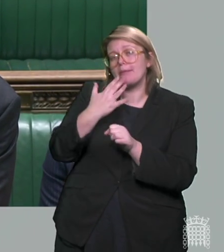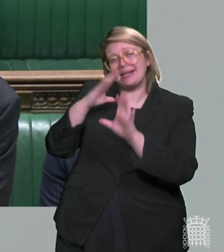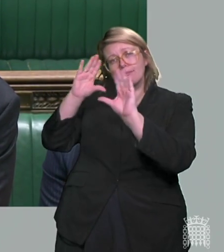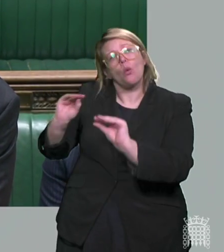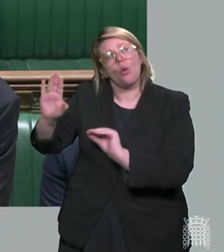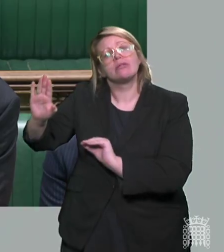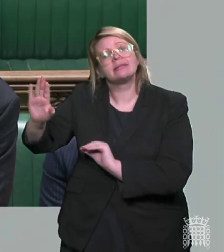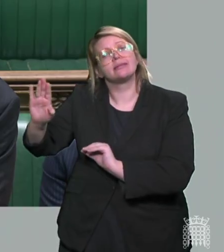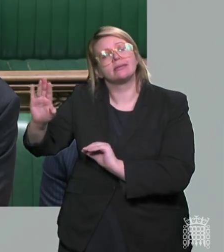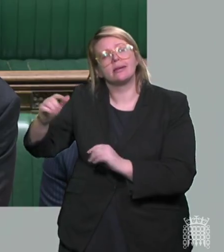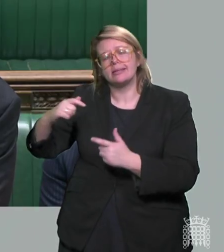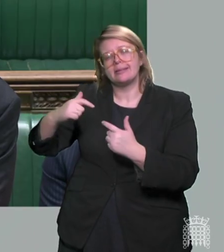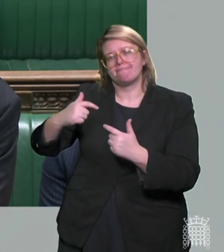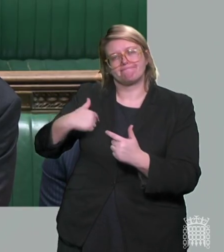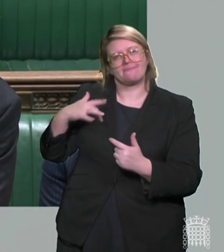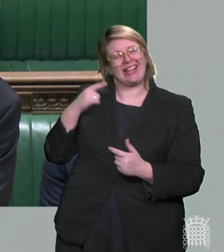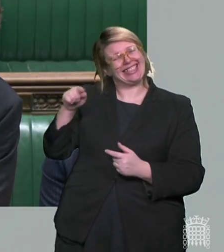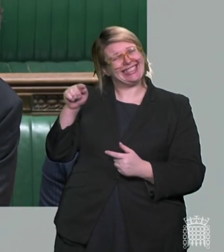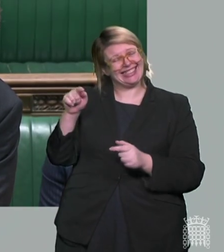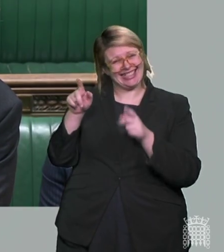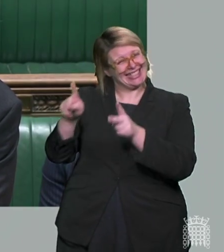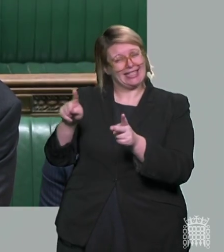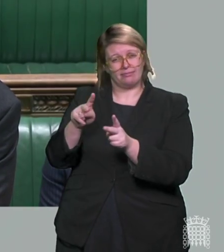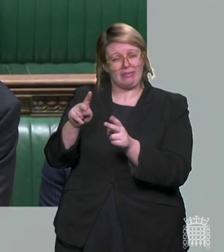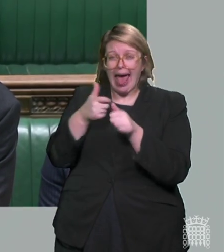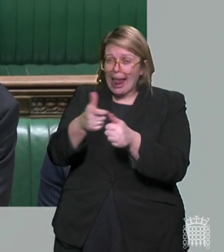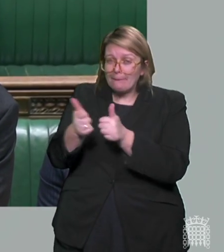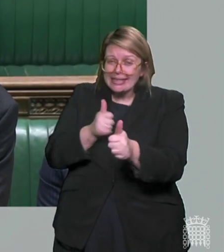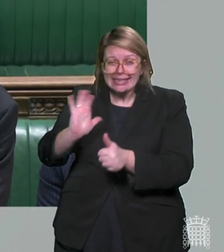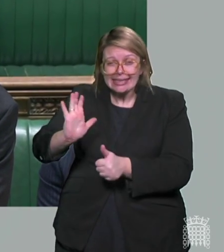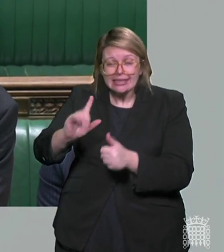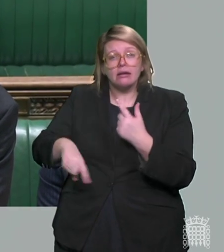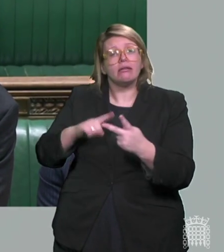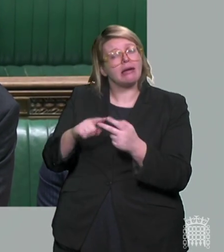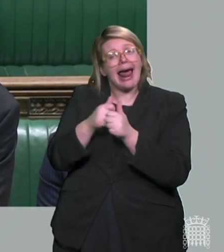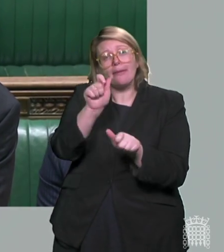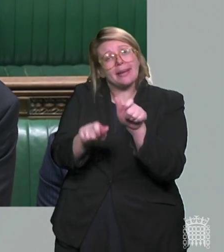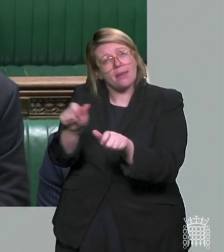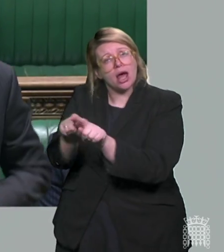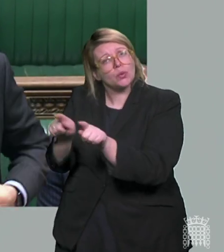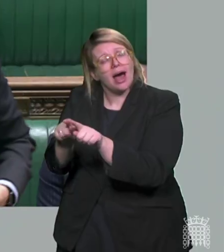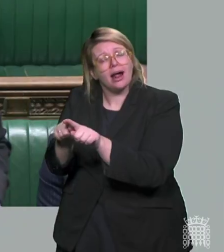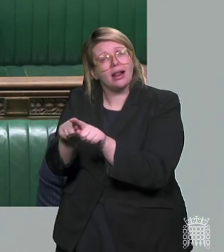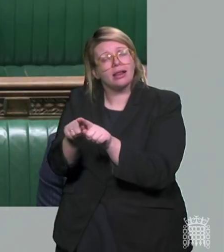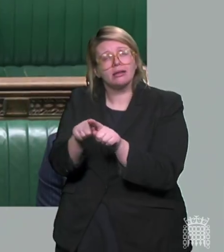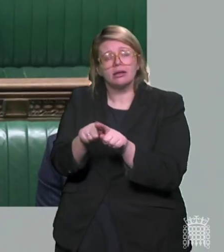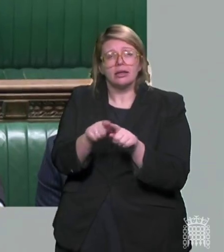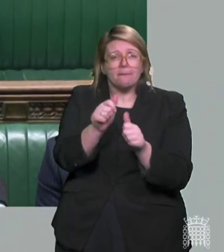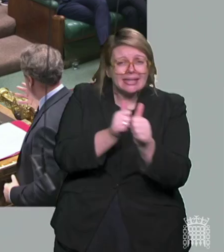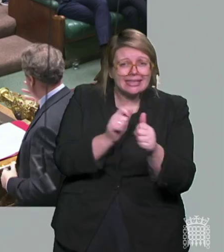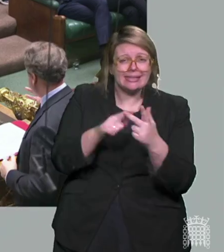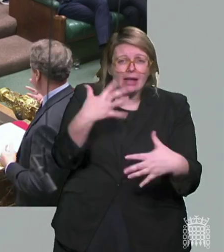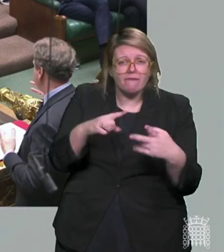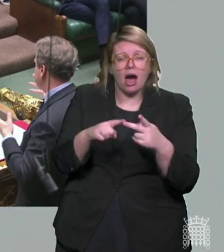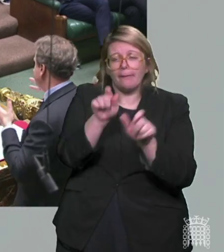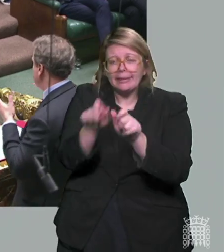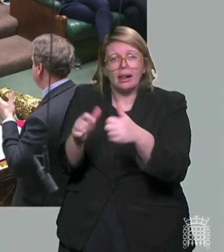There is no doubt in my mind that the scheme is not just bad for businesses, but bad for stakeholders and consumers.